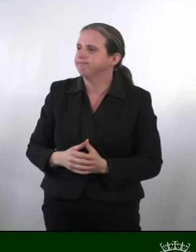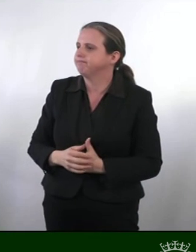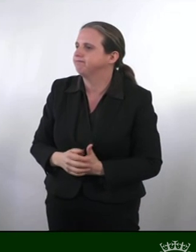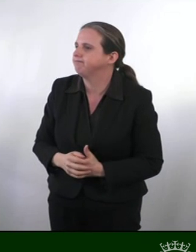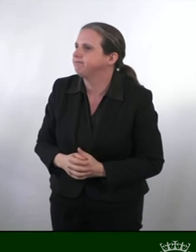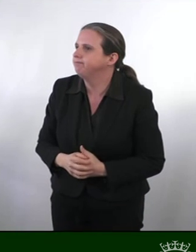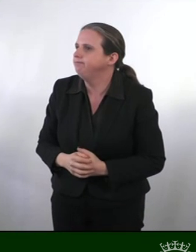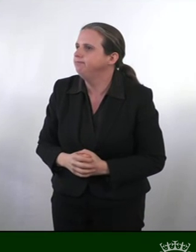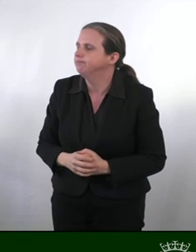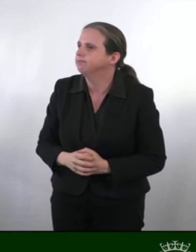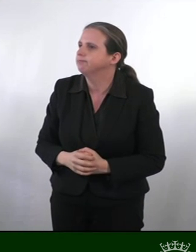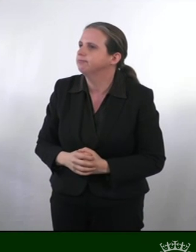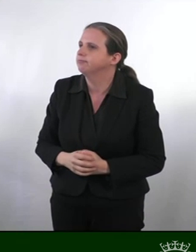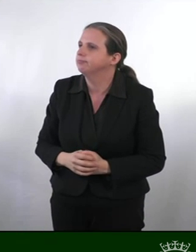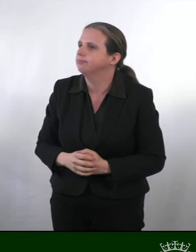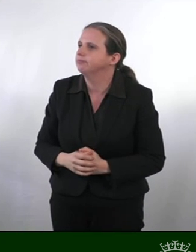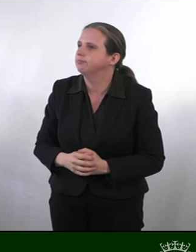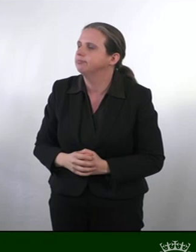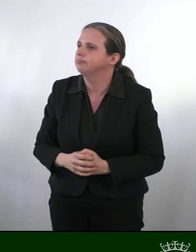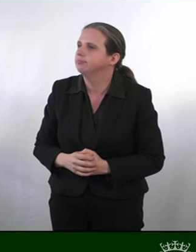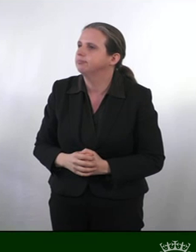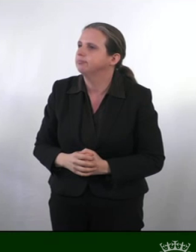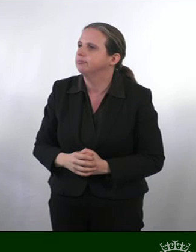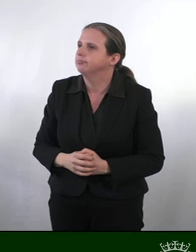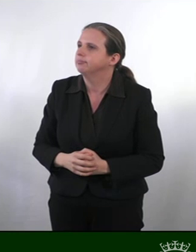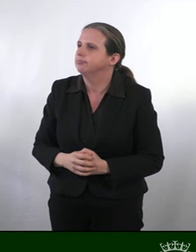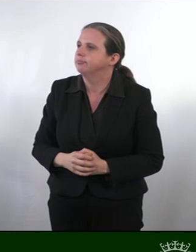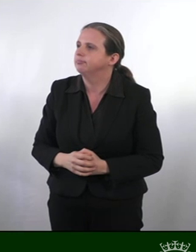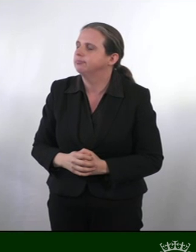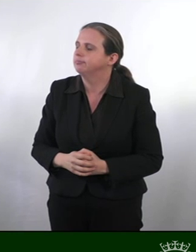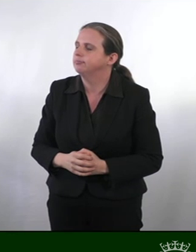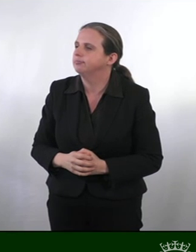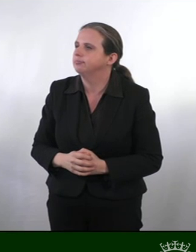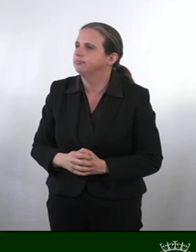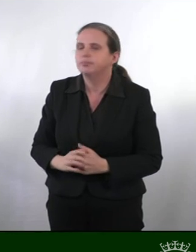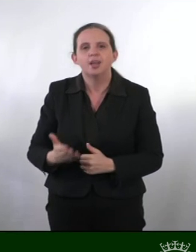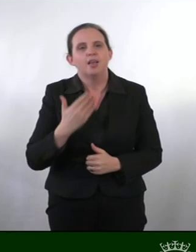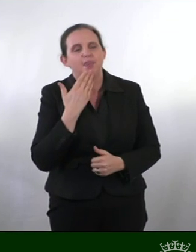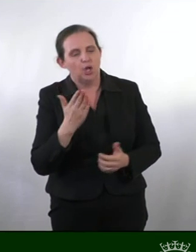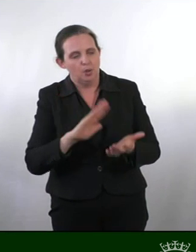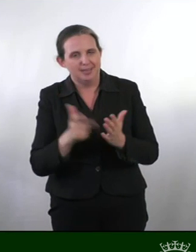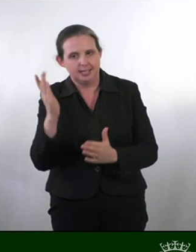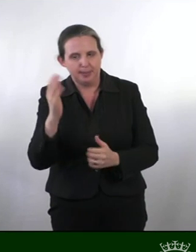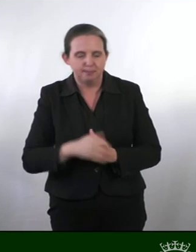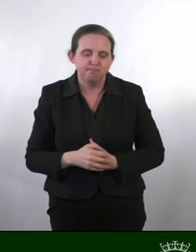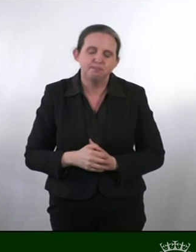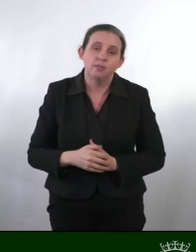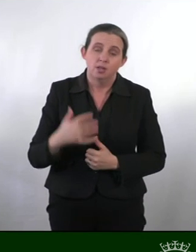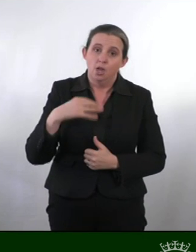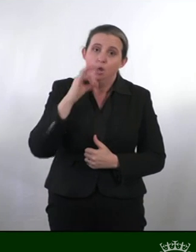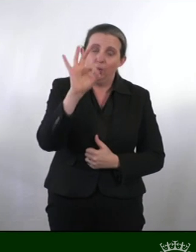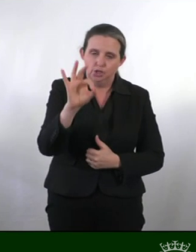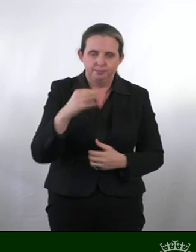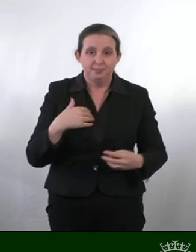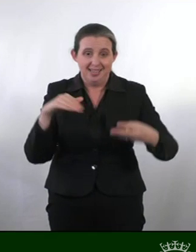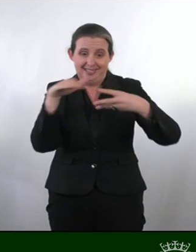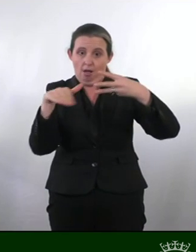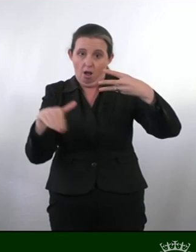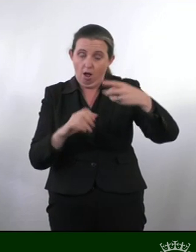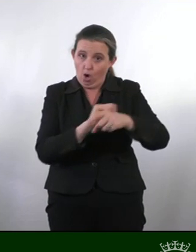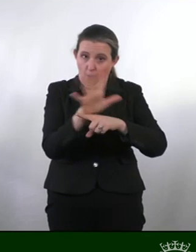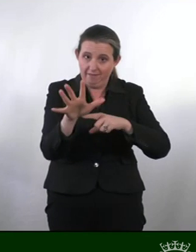I am aware that there are obviously no perfect options at the moment, but may I raise with the Prime Minister the issue of pubs and bars that will be affected by the tier 2 restrictions?